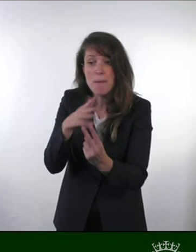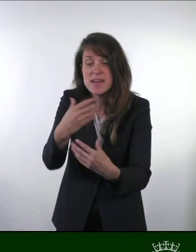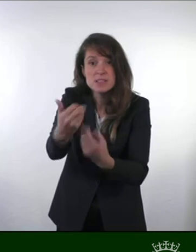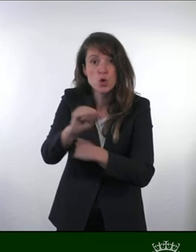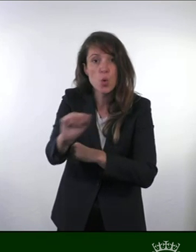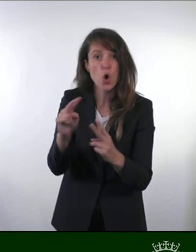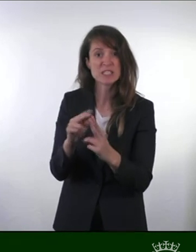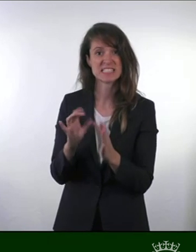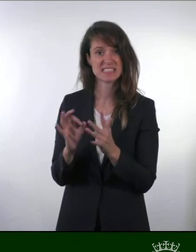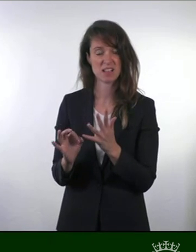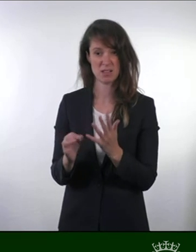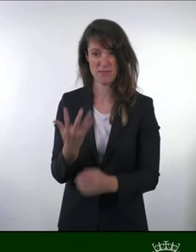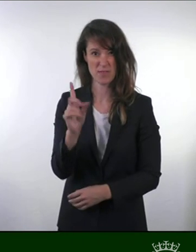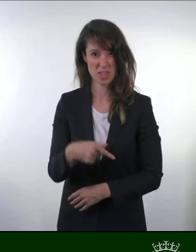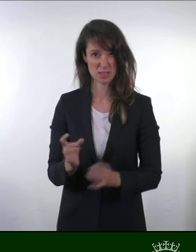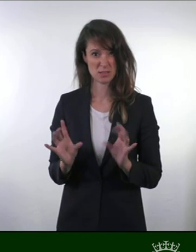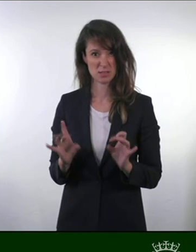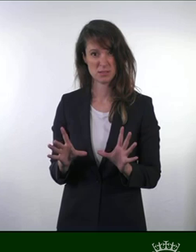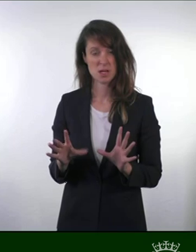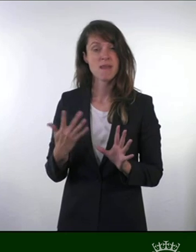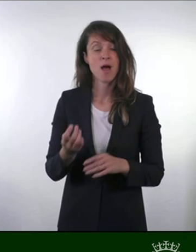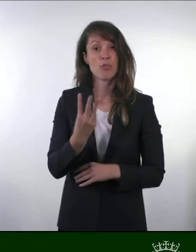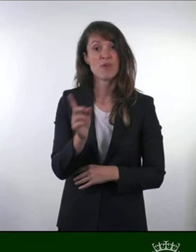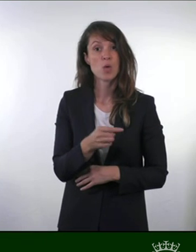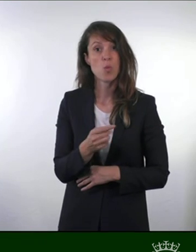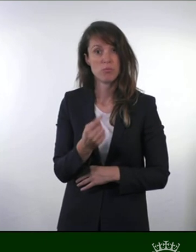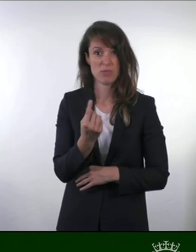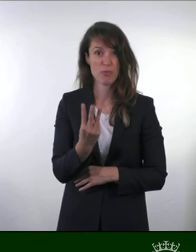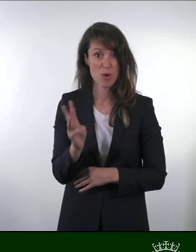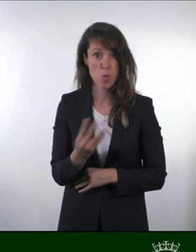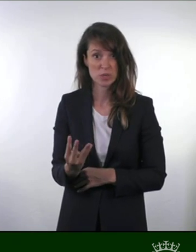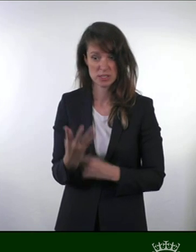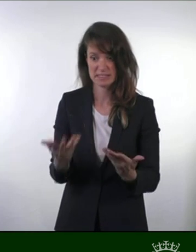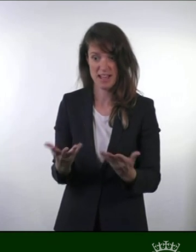So now three quarters of people with covid-19 are not being reached.